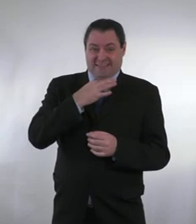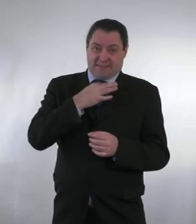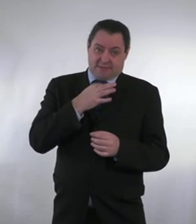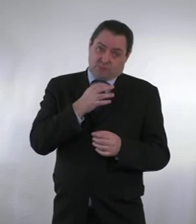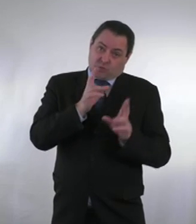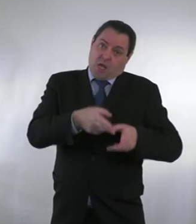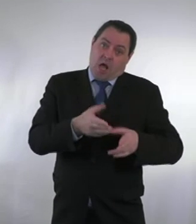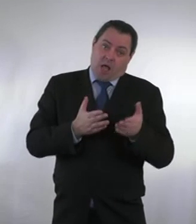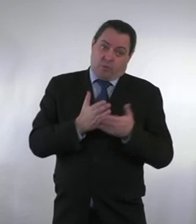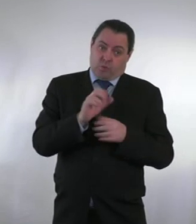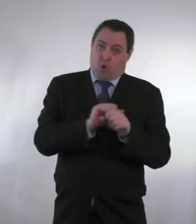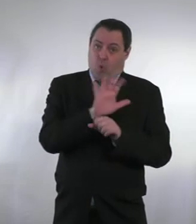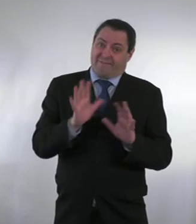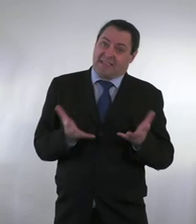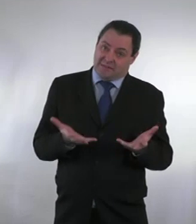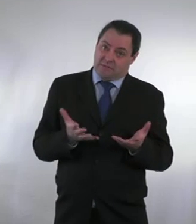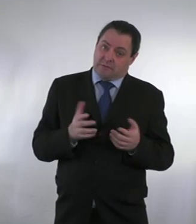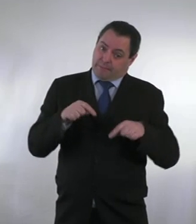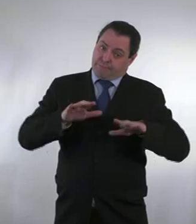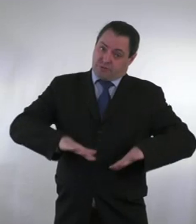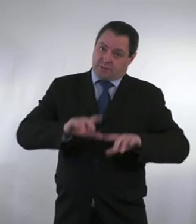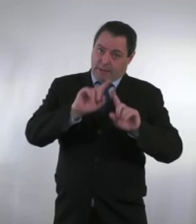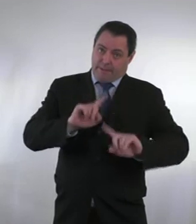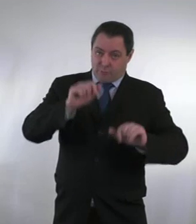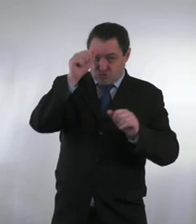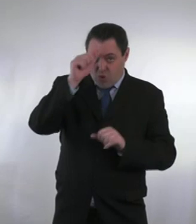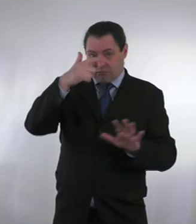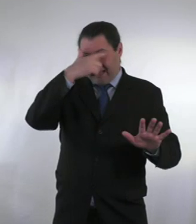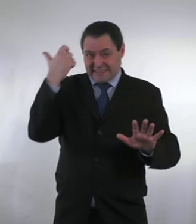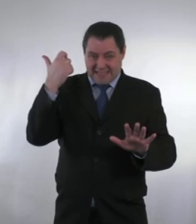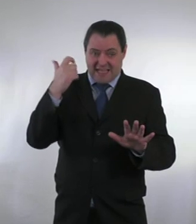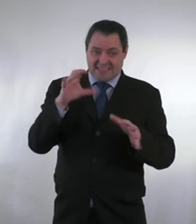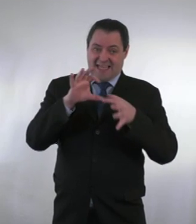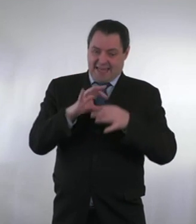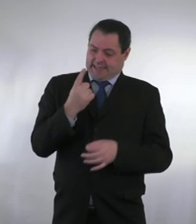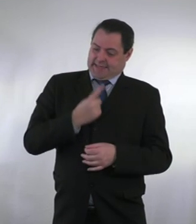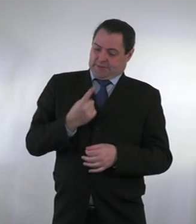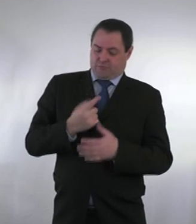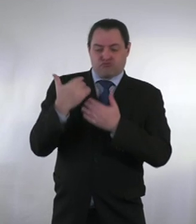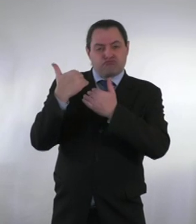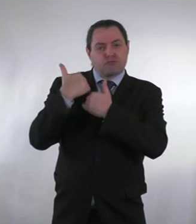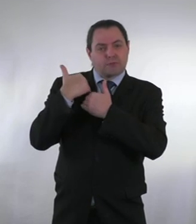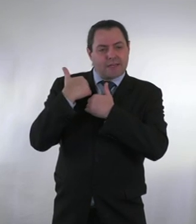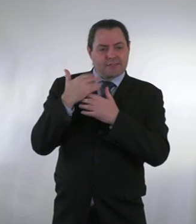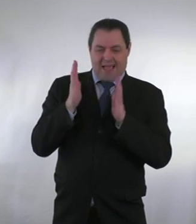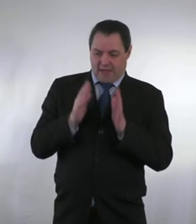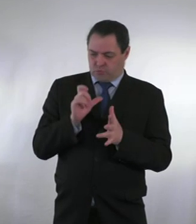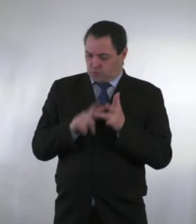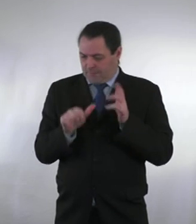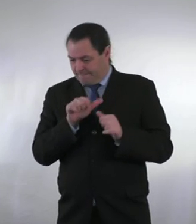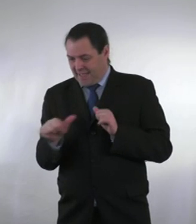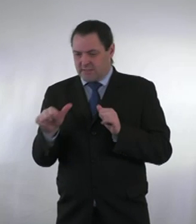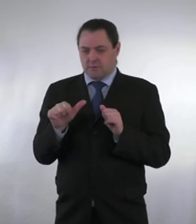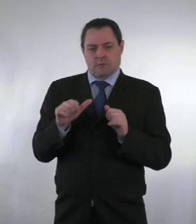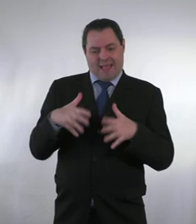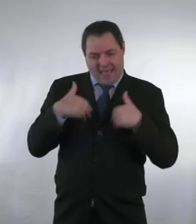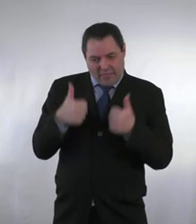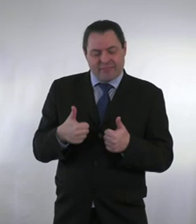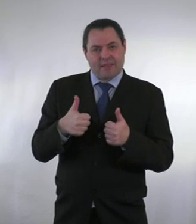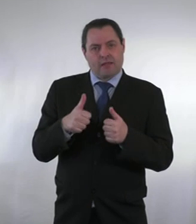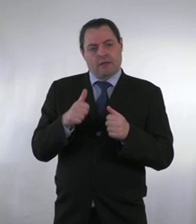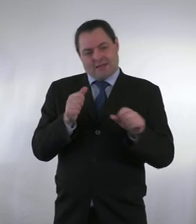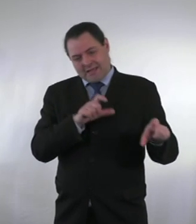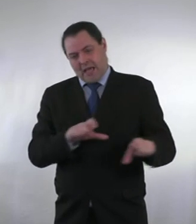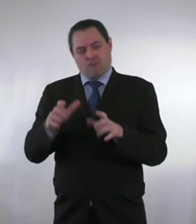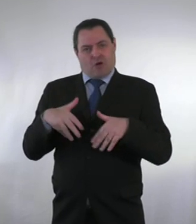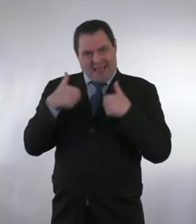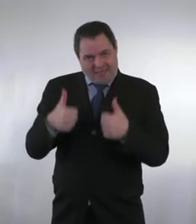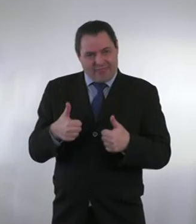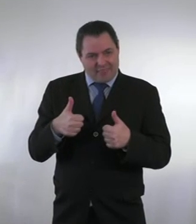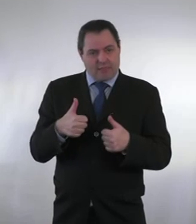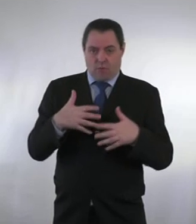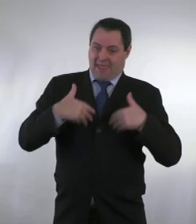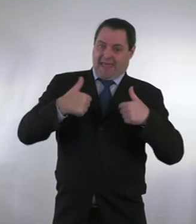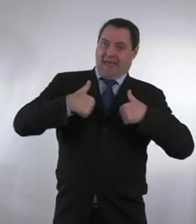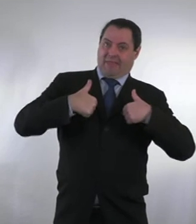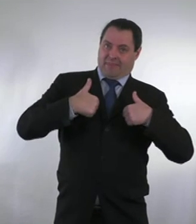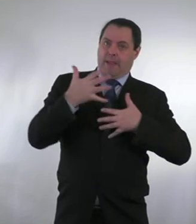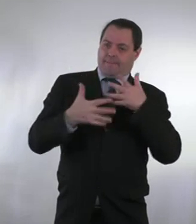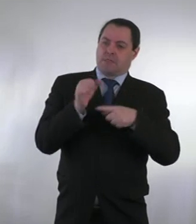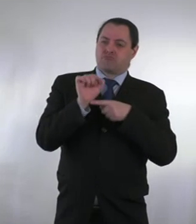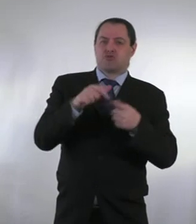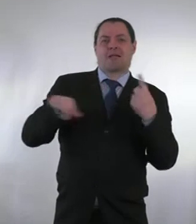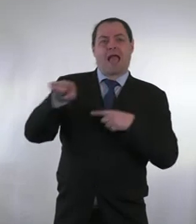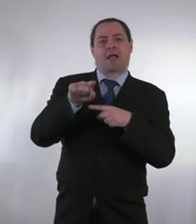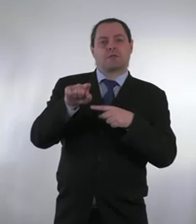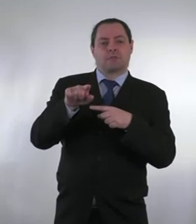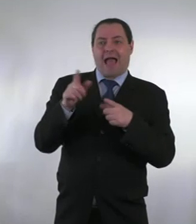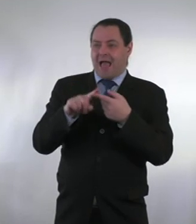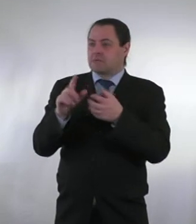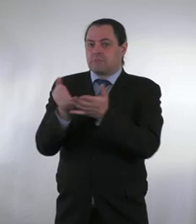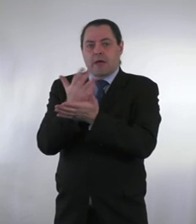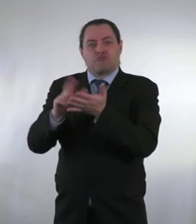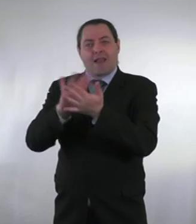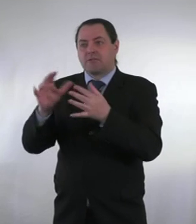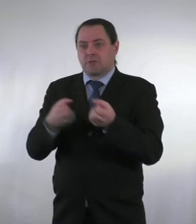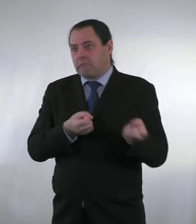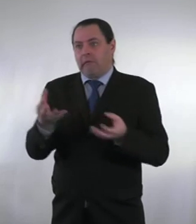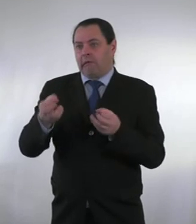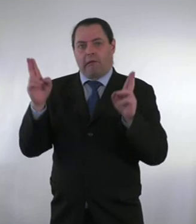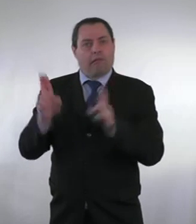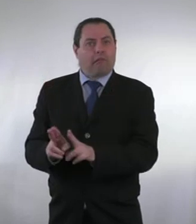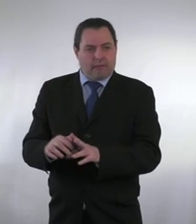I think that is something that the people of this country understand. They understand that it is all of our individual responsibility to do what we can to get healthy and to stay healthy, because that is one of the ways we can all help protect our NHS.